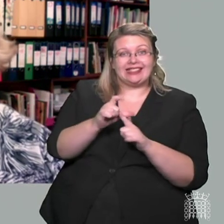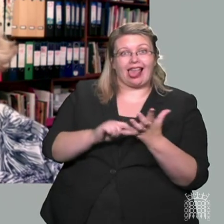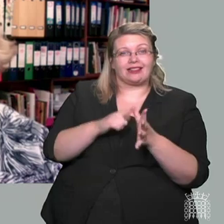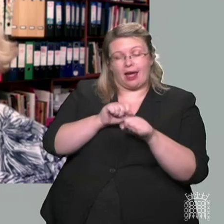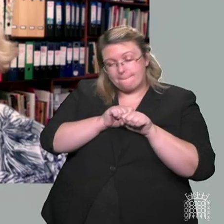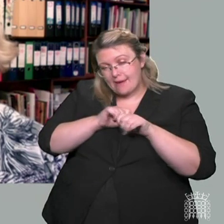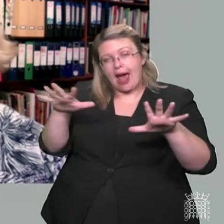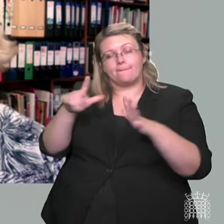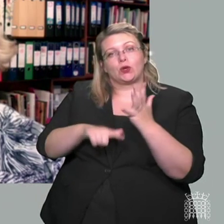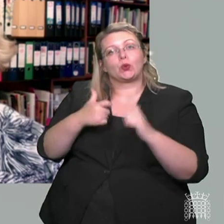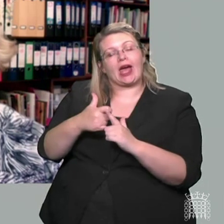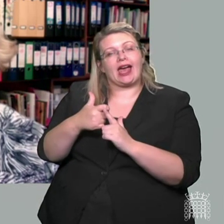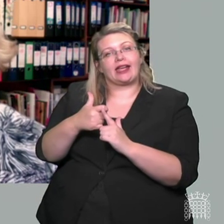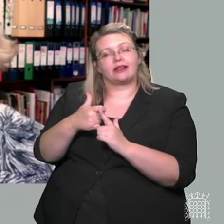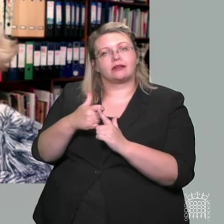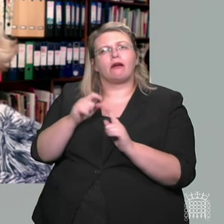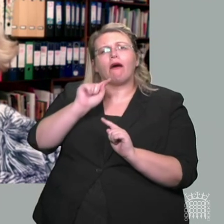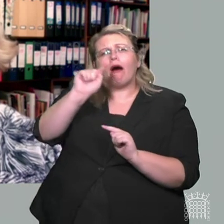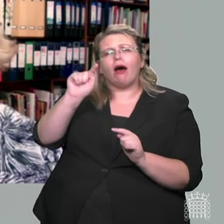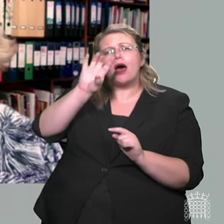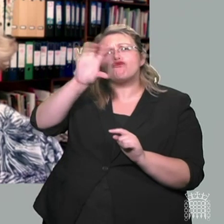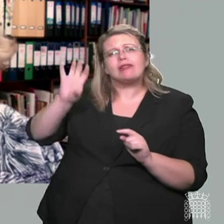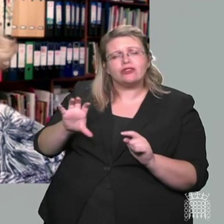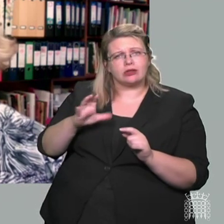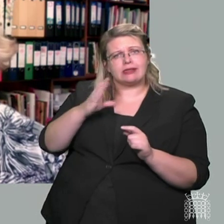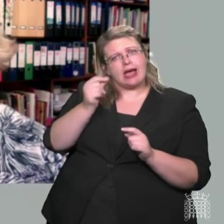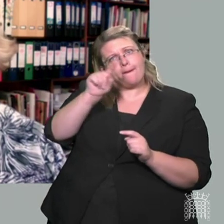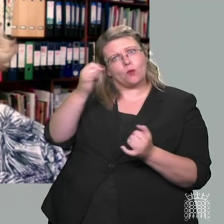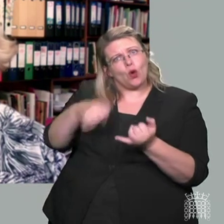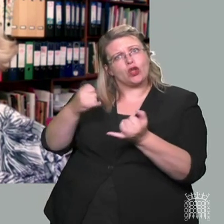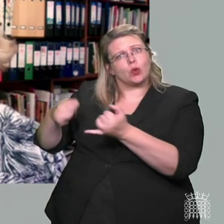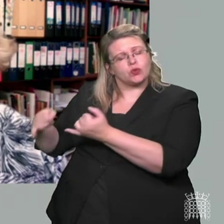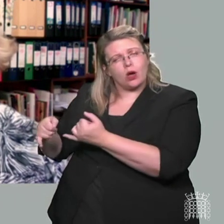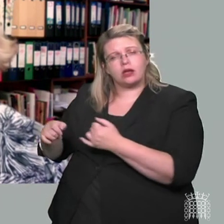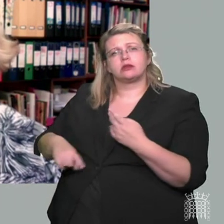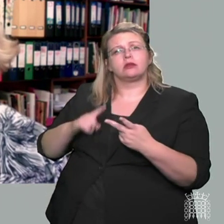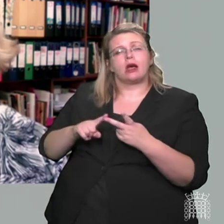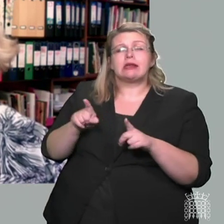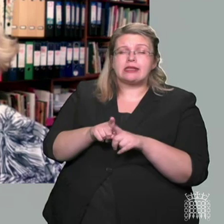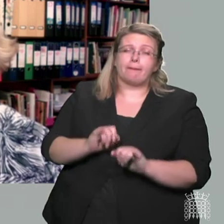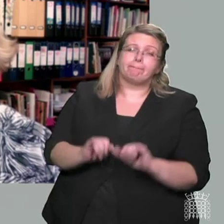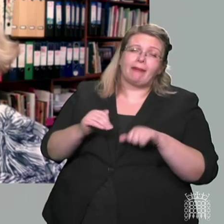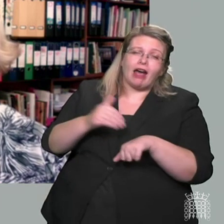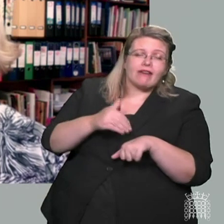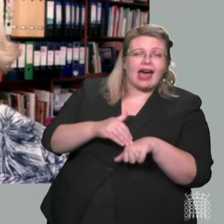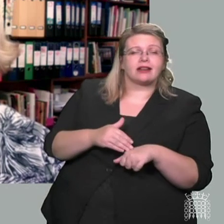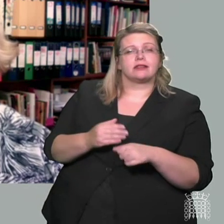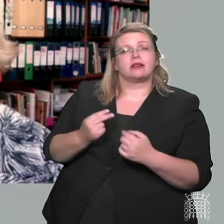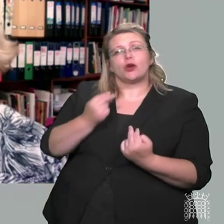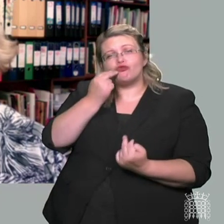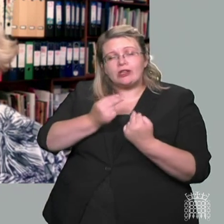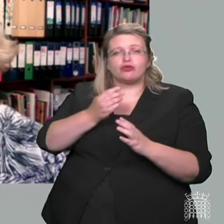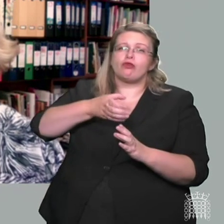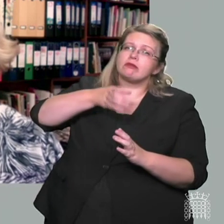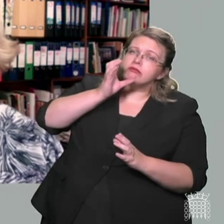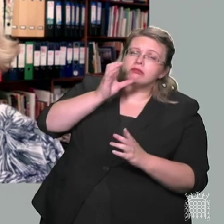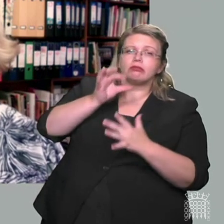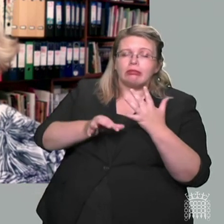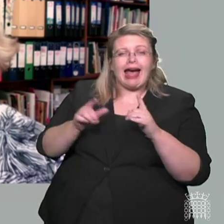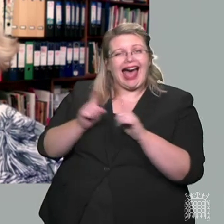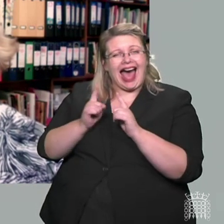As well as a marked regional variation, the biggest ongoing impact is on sectors such as hospitality, entertainment and aviation.